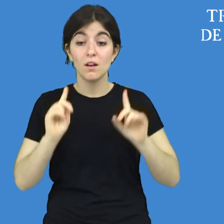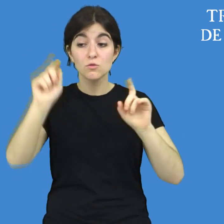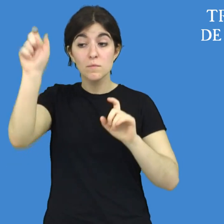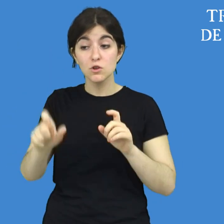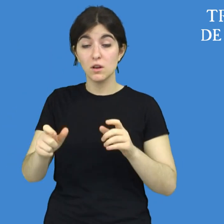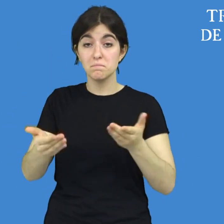persona